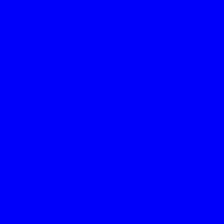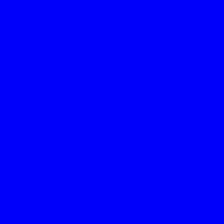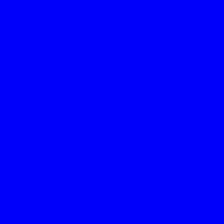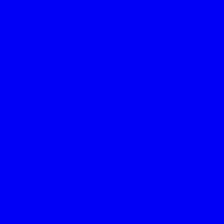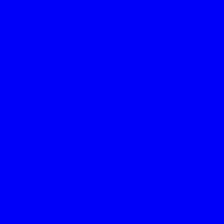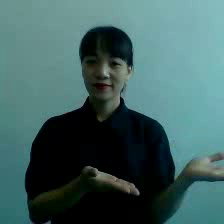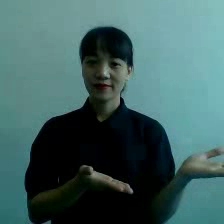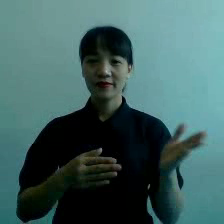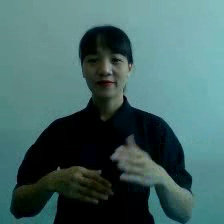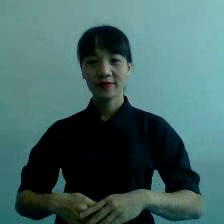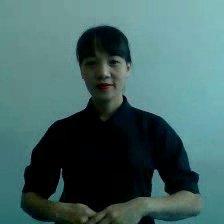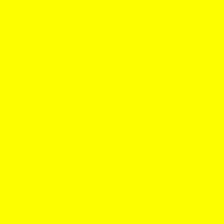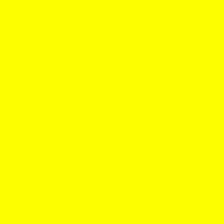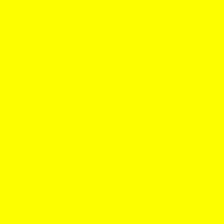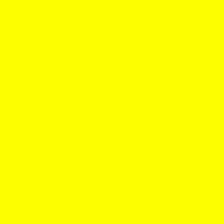Mời vào